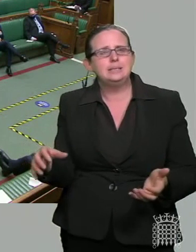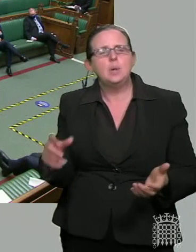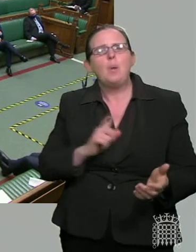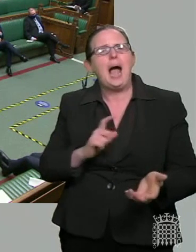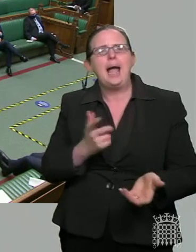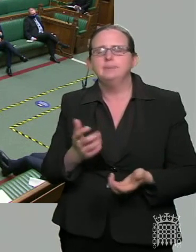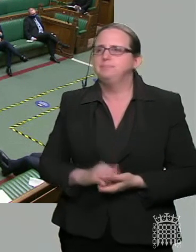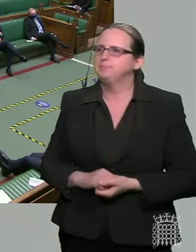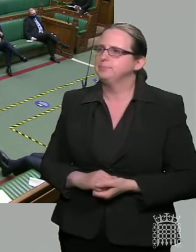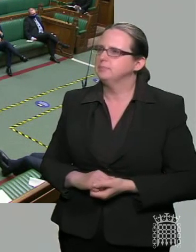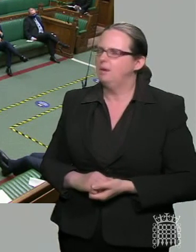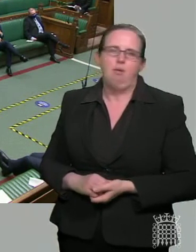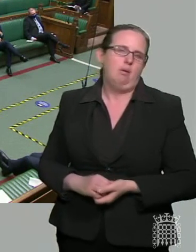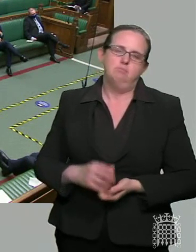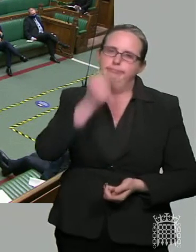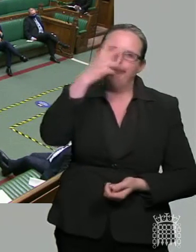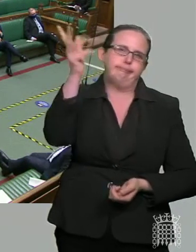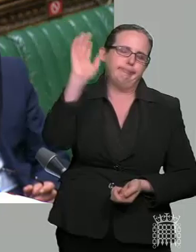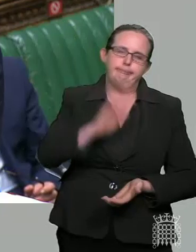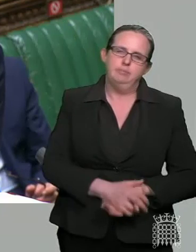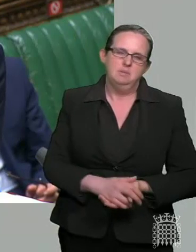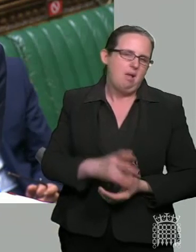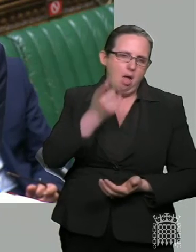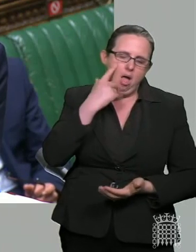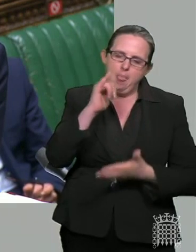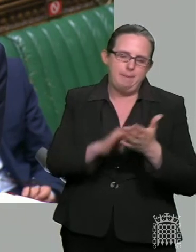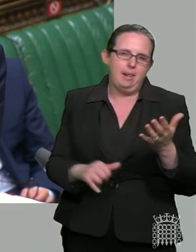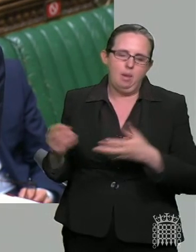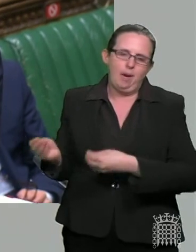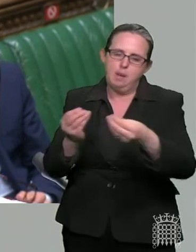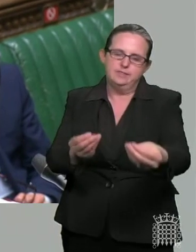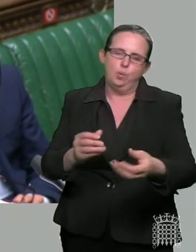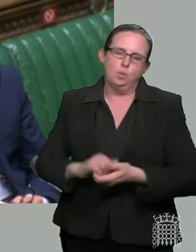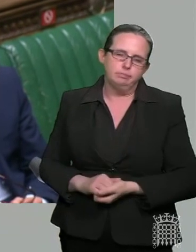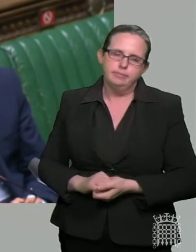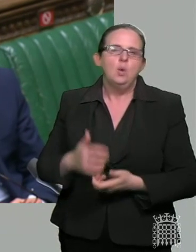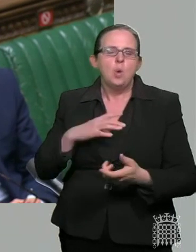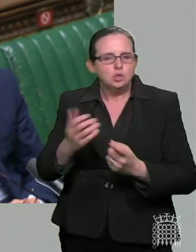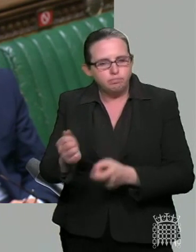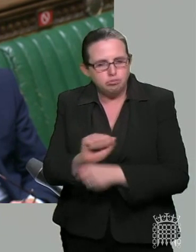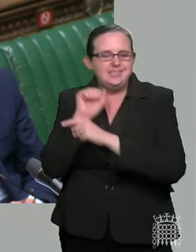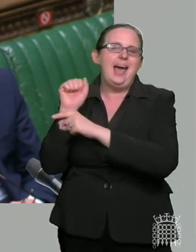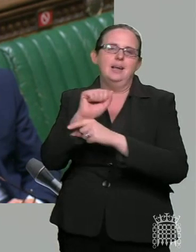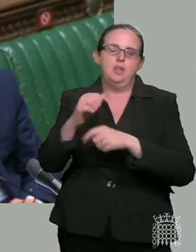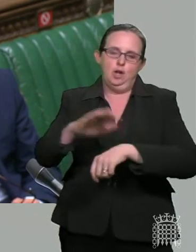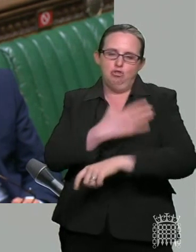The right honourable Gentleman is completely wrong, and he should look at the Bill when it comes forward, because we want to protect the green belt.